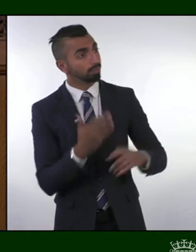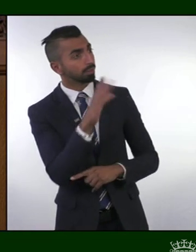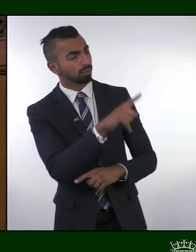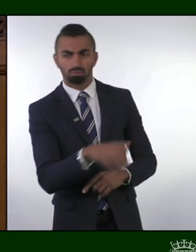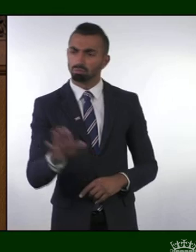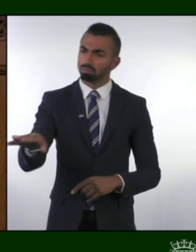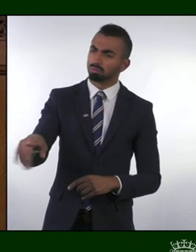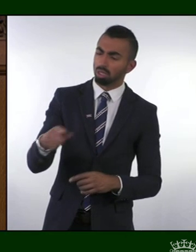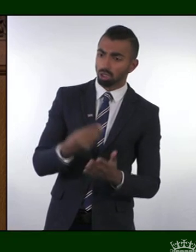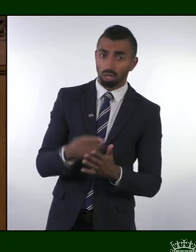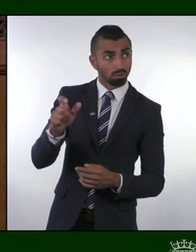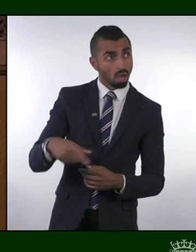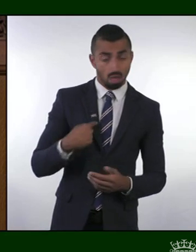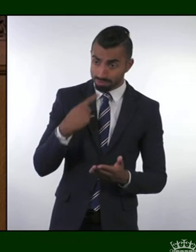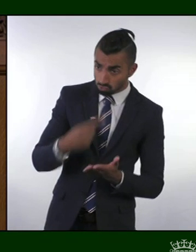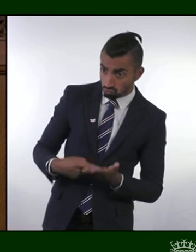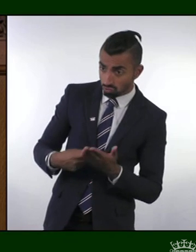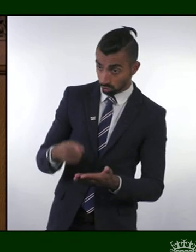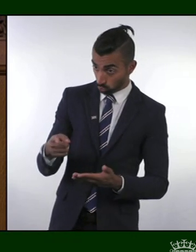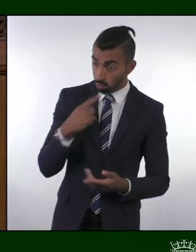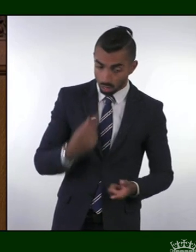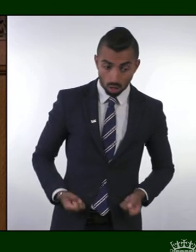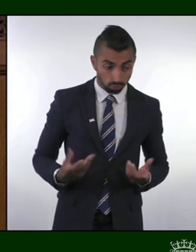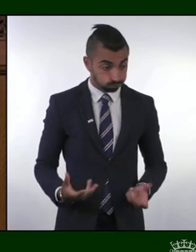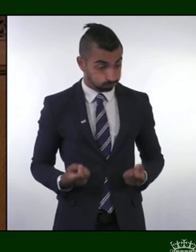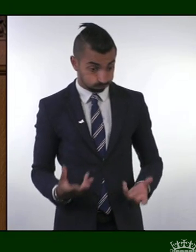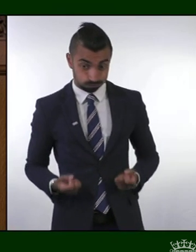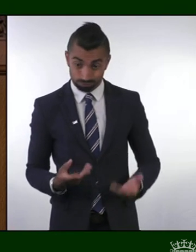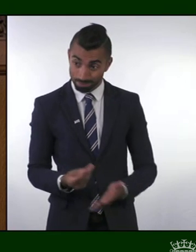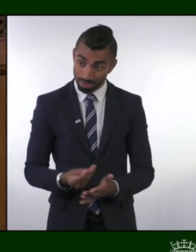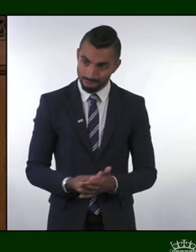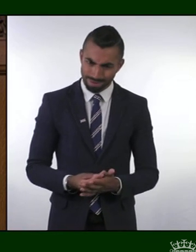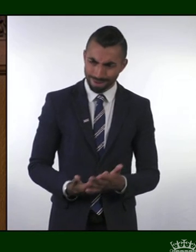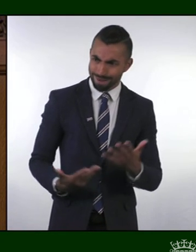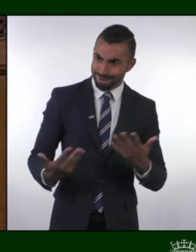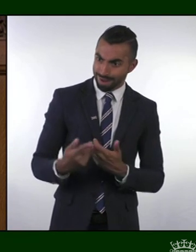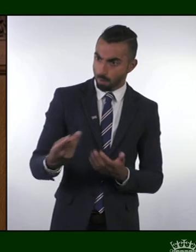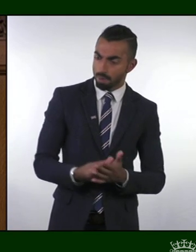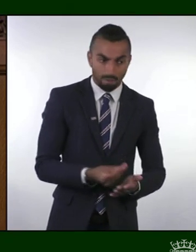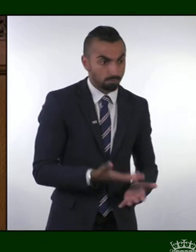That is to implement without further delay the cap on public sector exit payments.